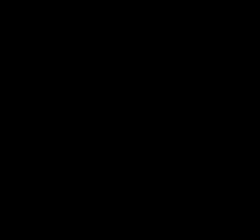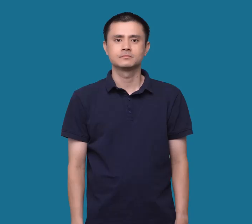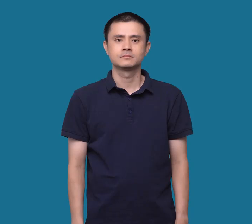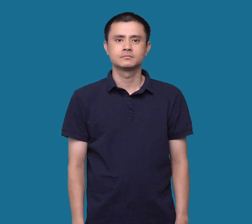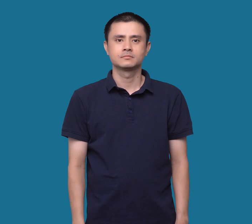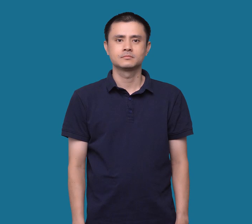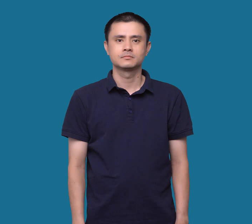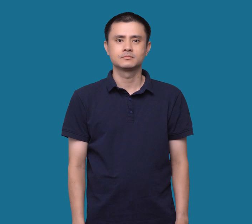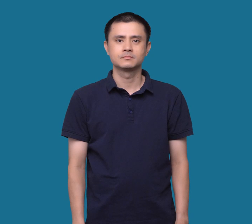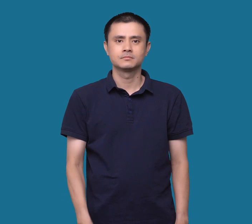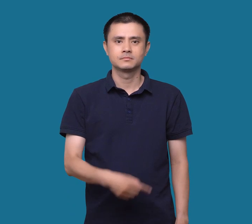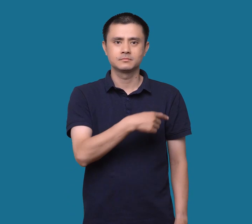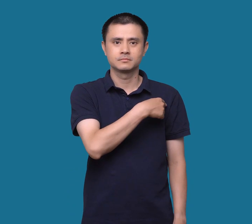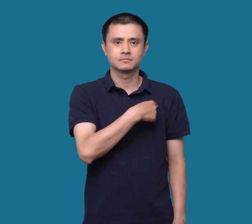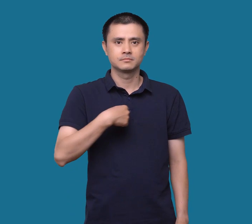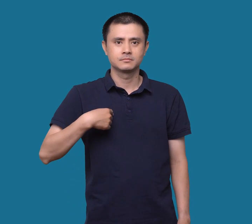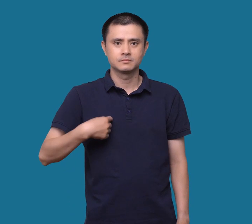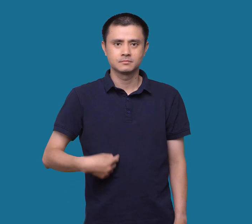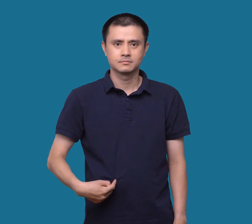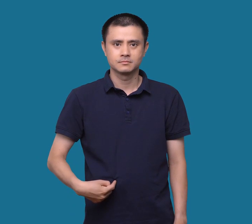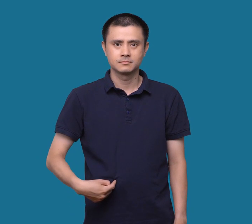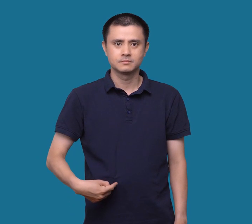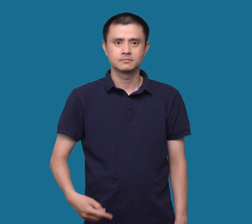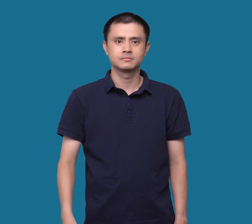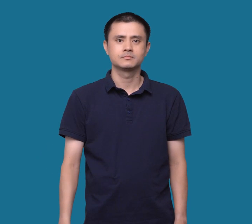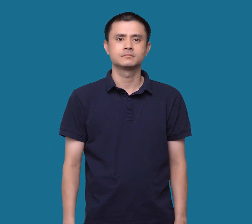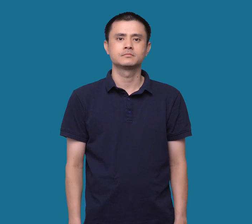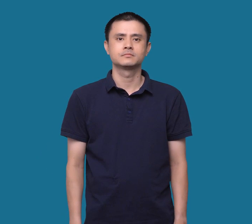Trung Quốc (nước Trung Quốc)